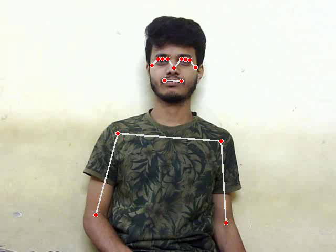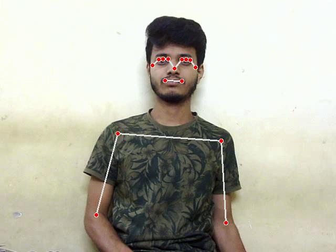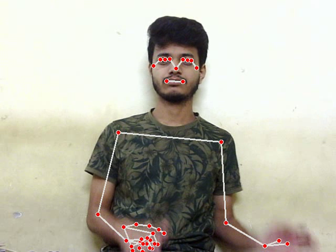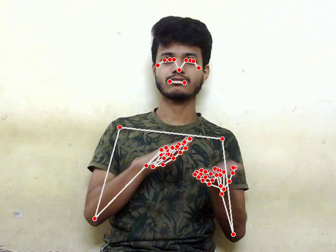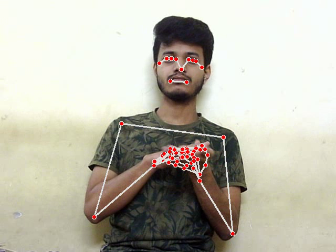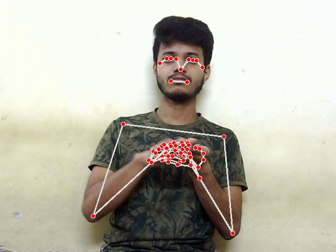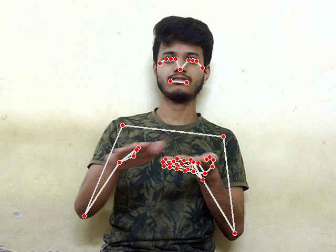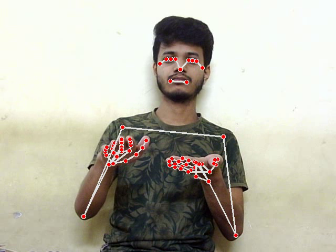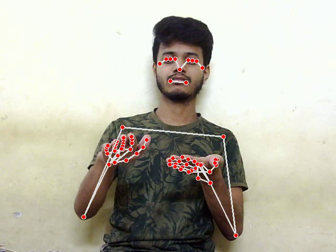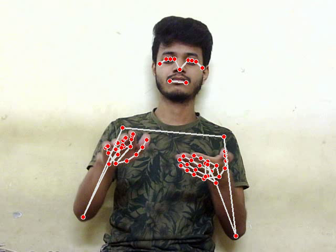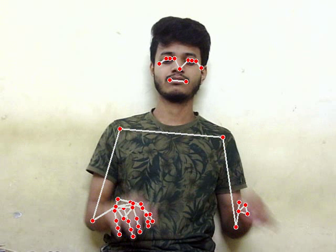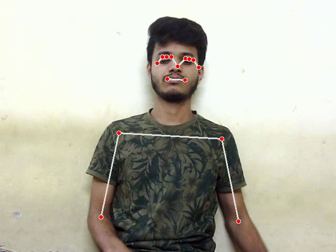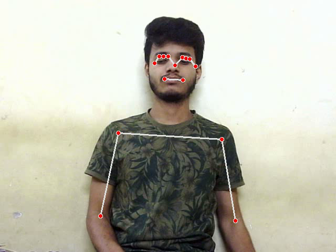nice